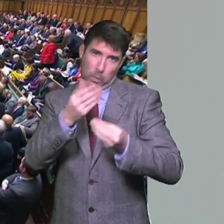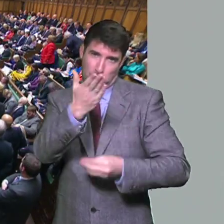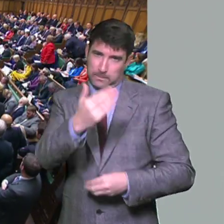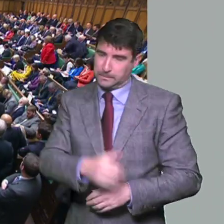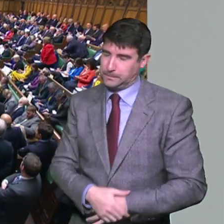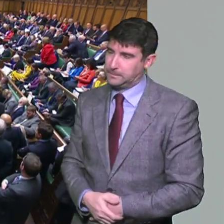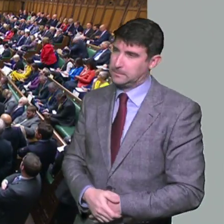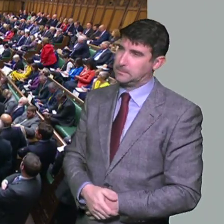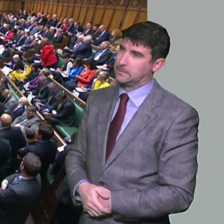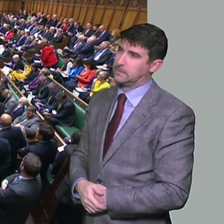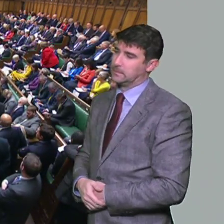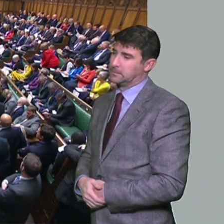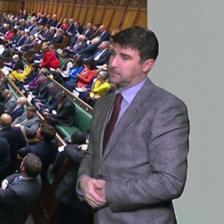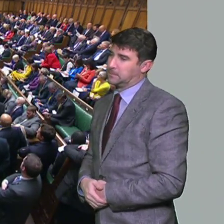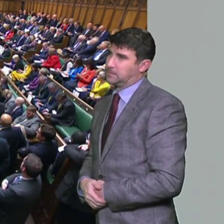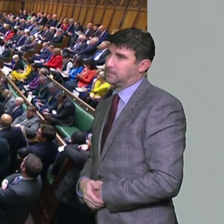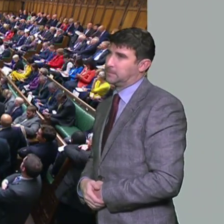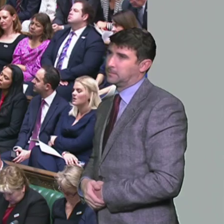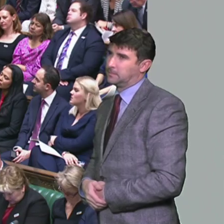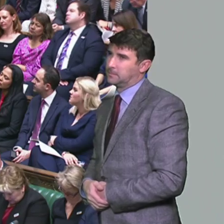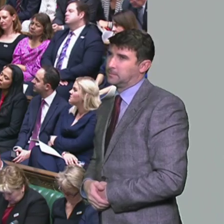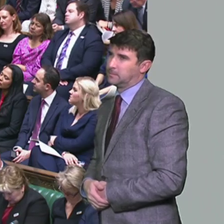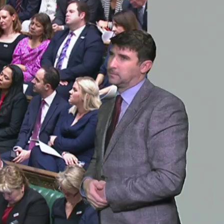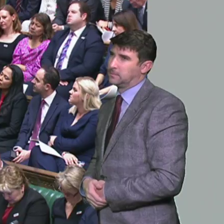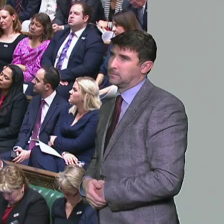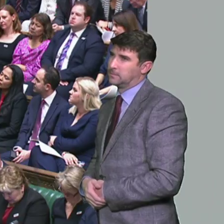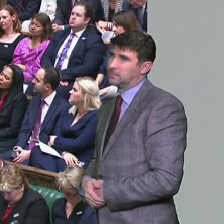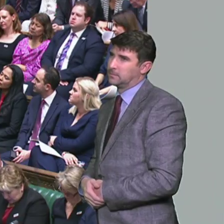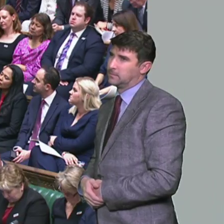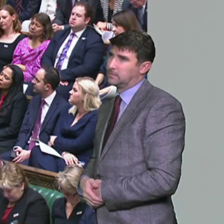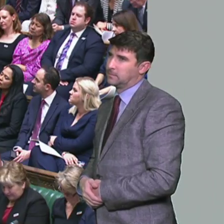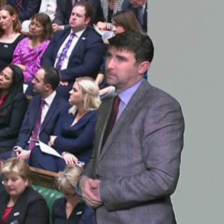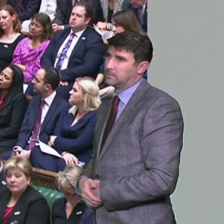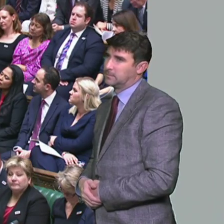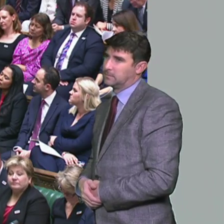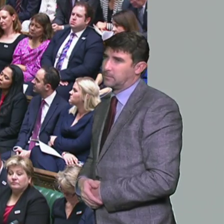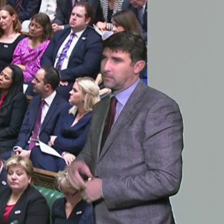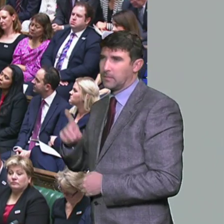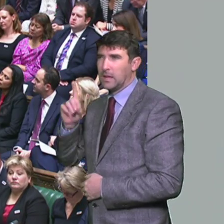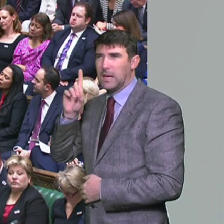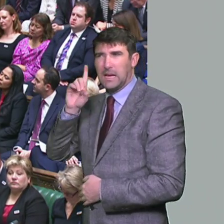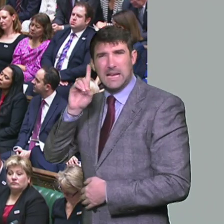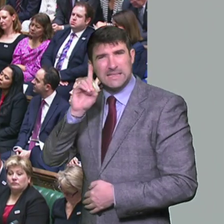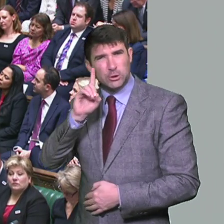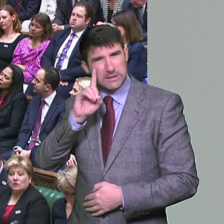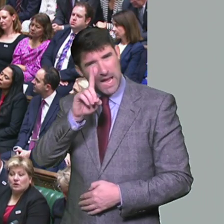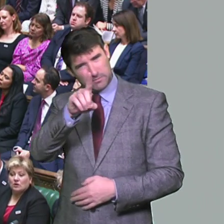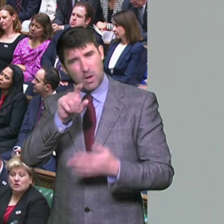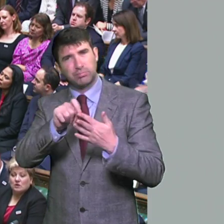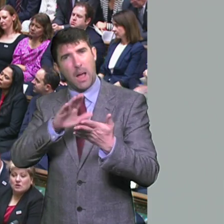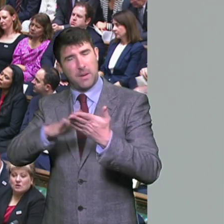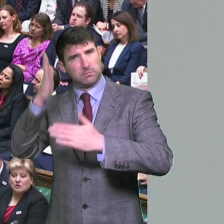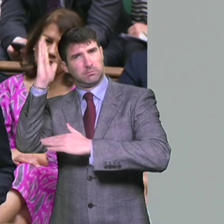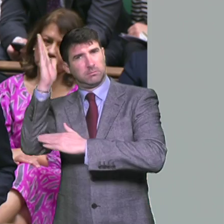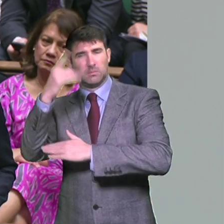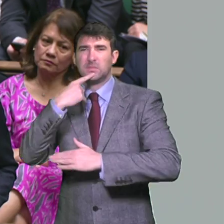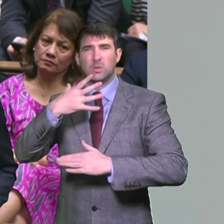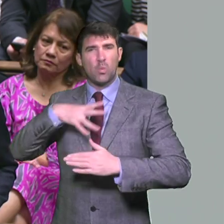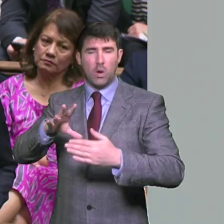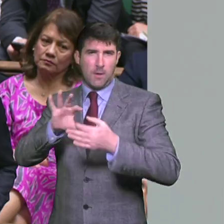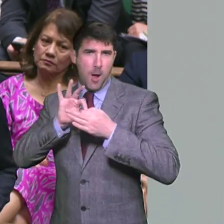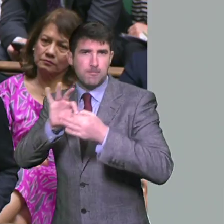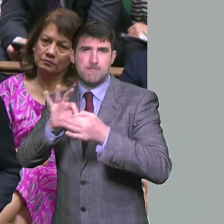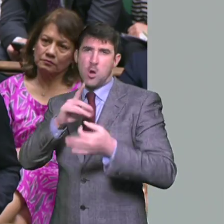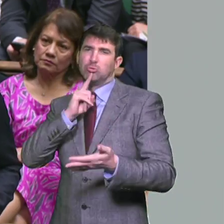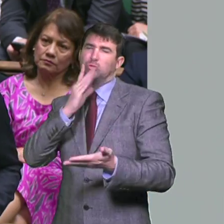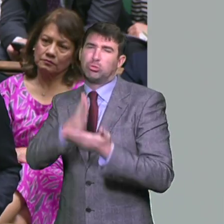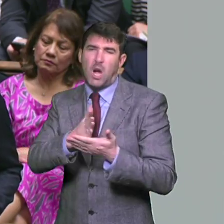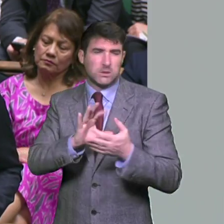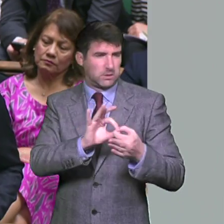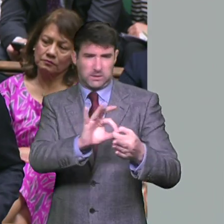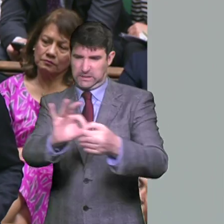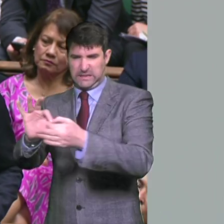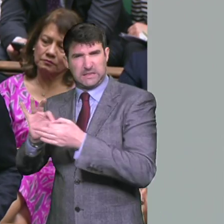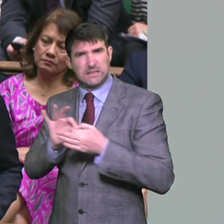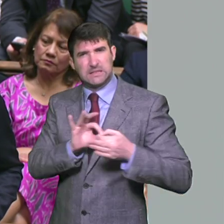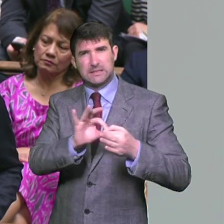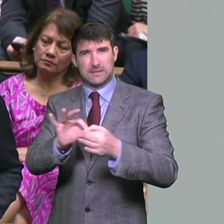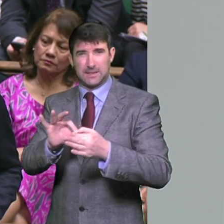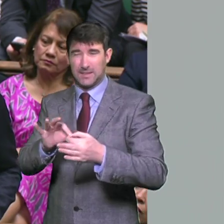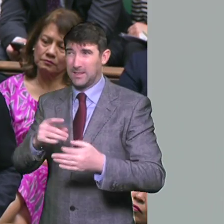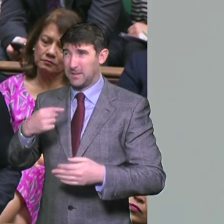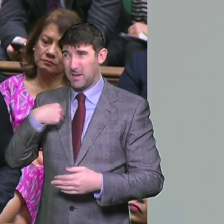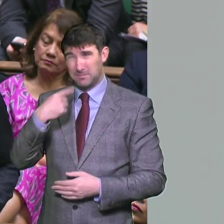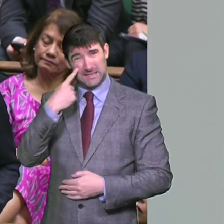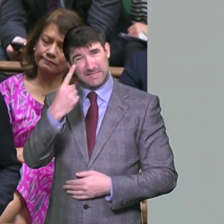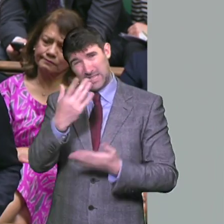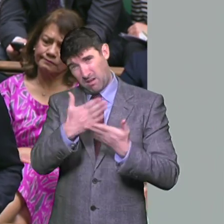Yesterday, the Prime Minister stood on the steps of Downing Street and said that he wanted to restore trust, yet in the past 24 hours, we have seen that he is prepared shamelessly to swap red boxes for political support.